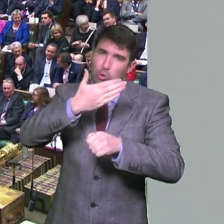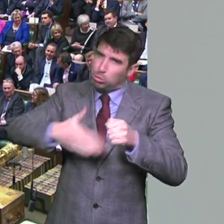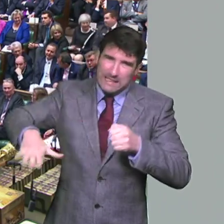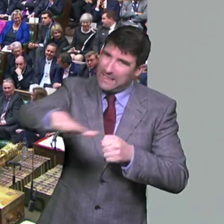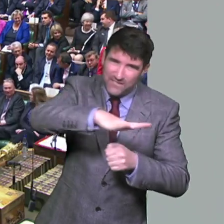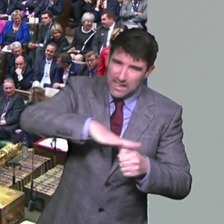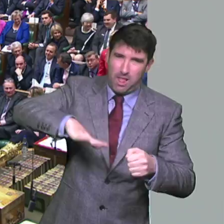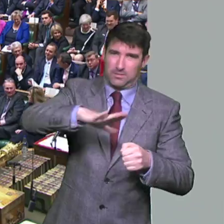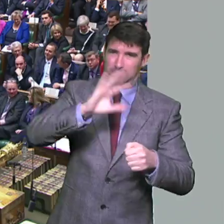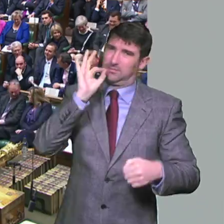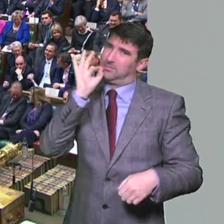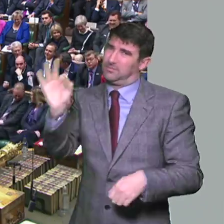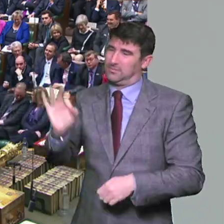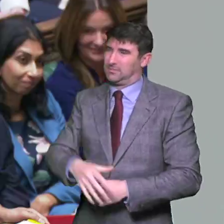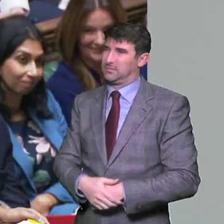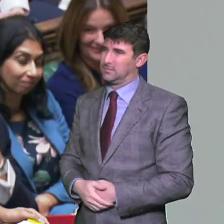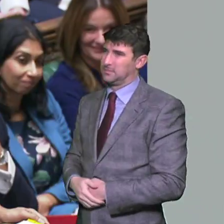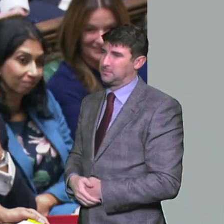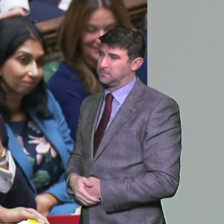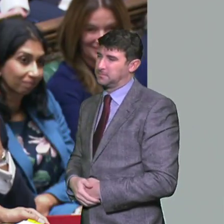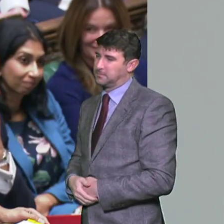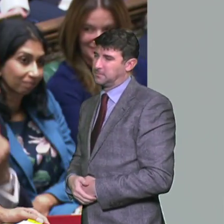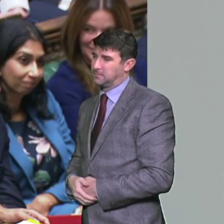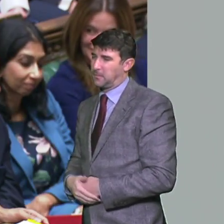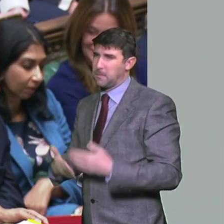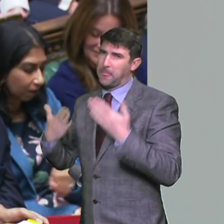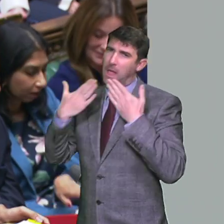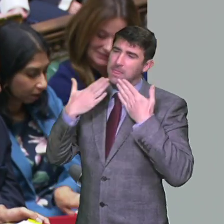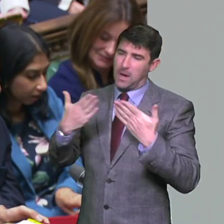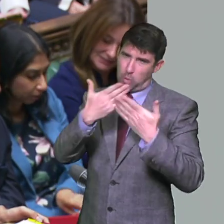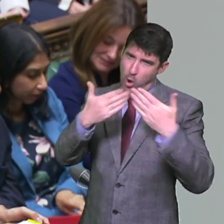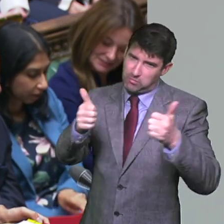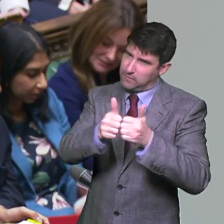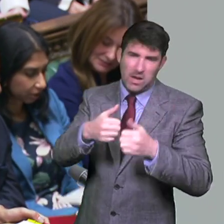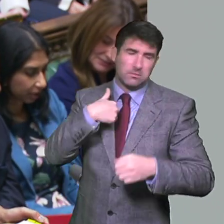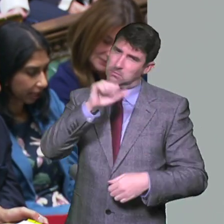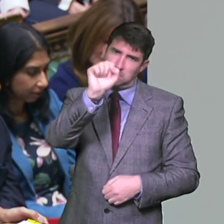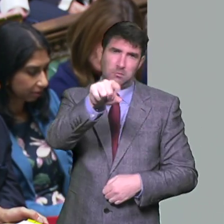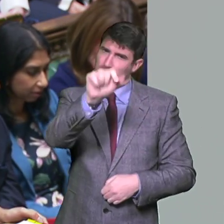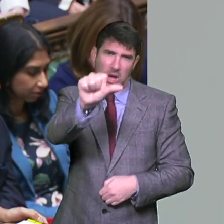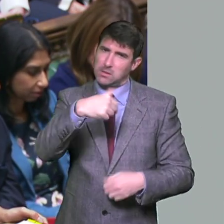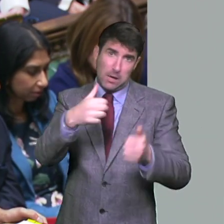I can indeed give my right honourable Friend that assurance.